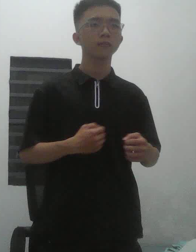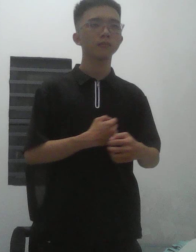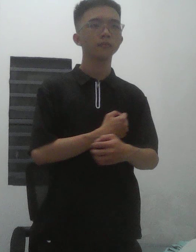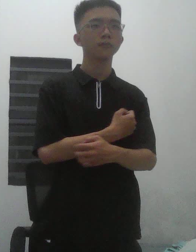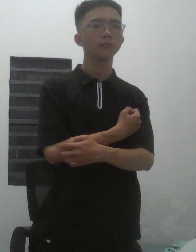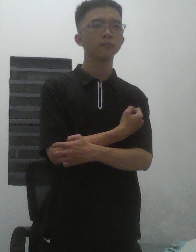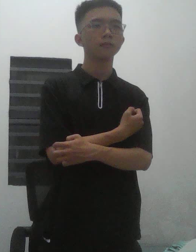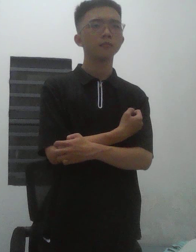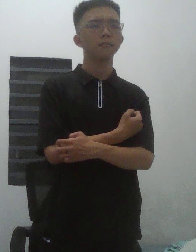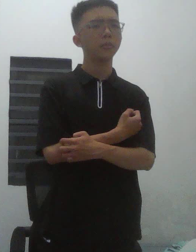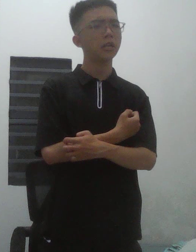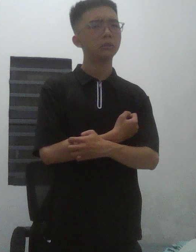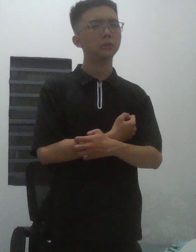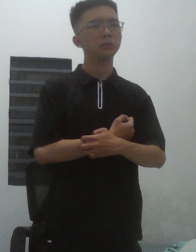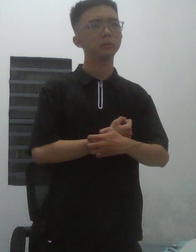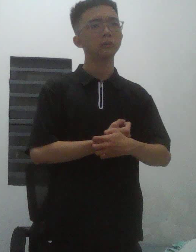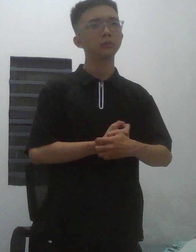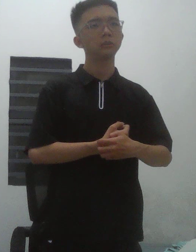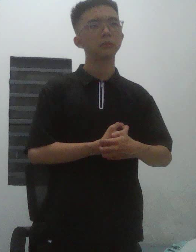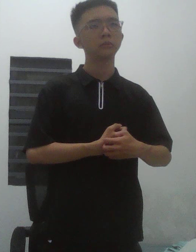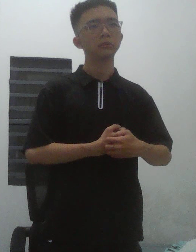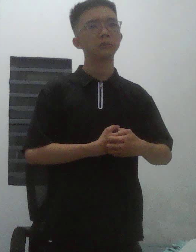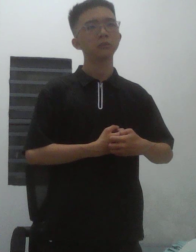ngheo